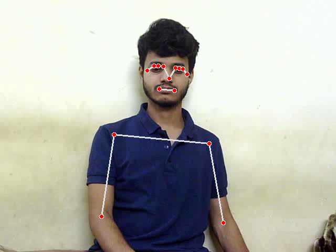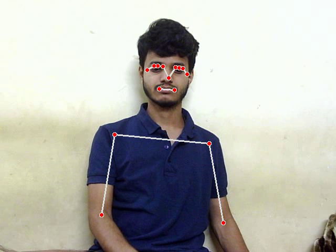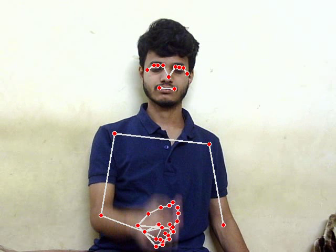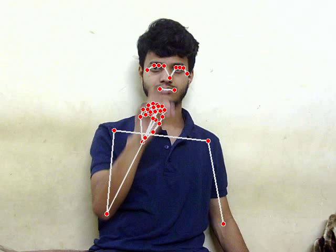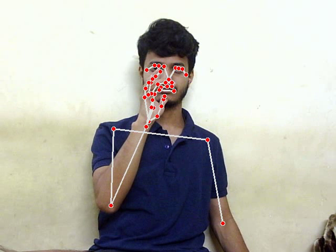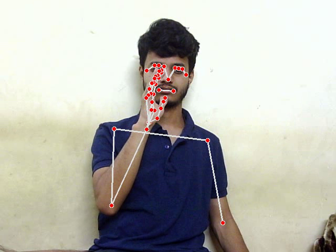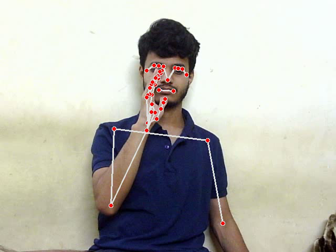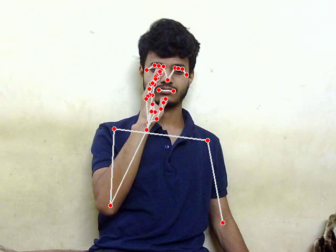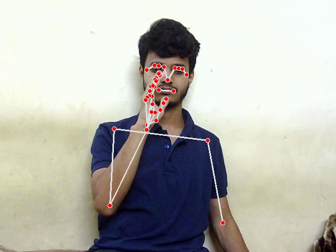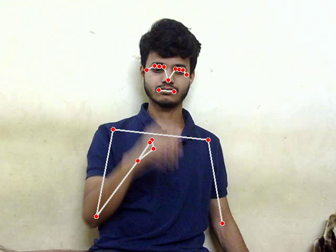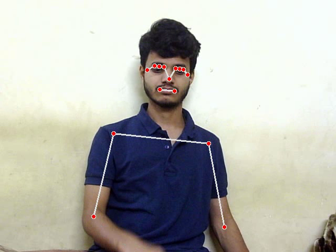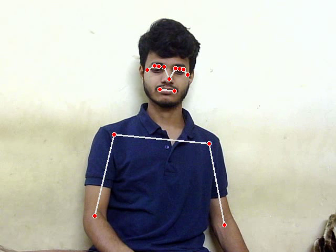mother